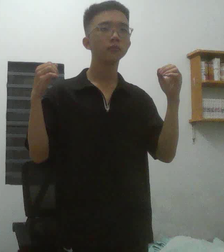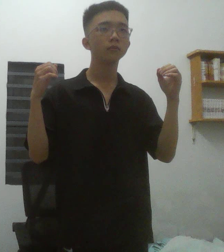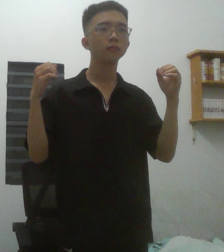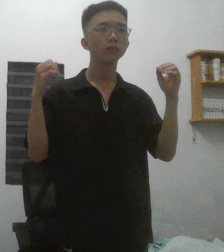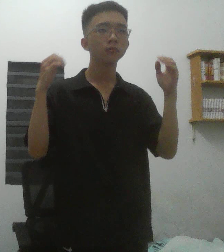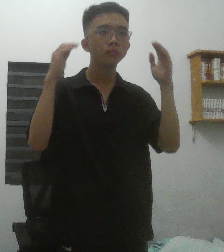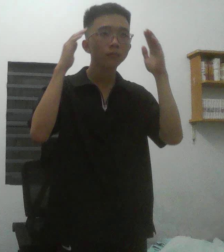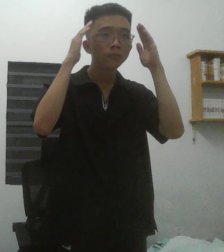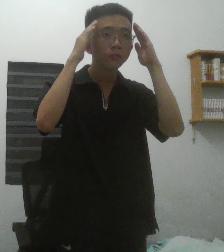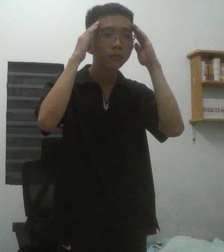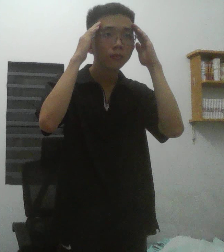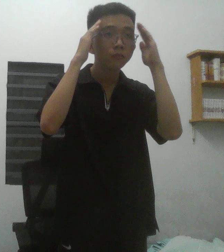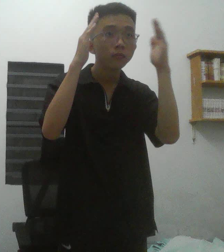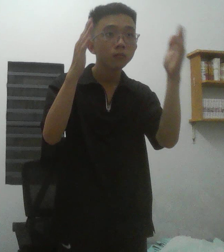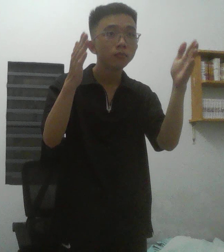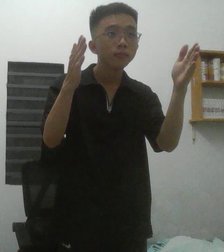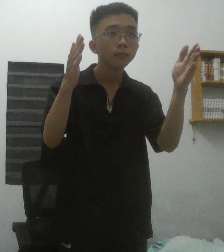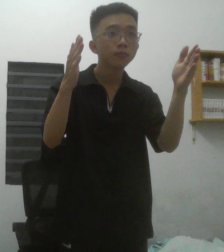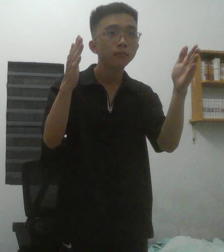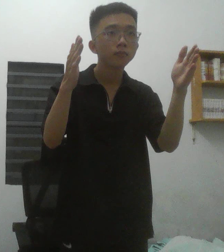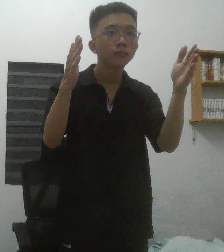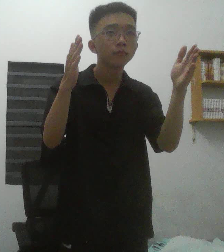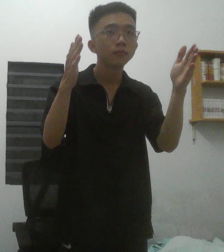quan tam